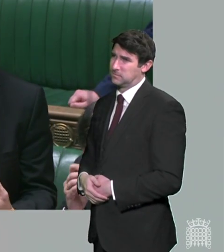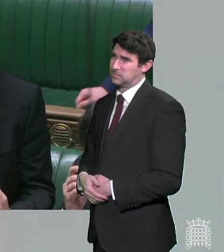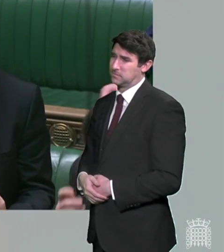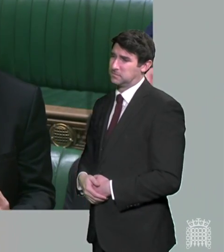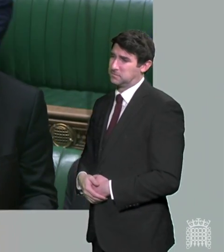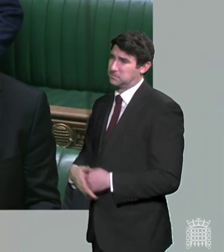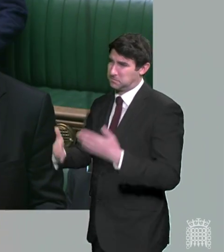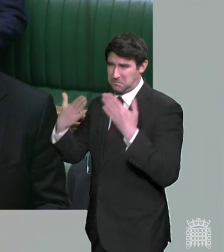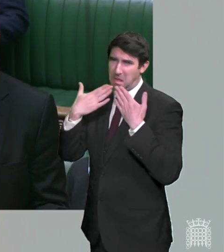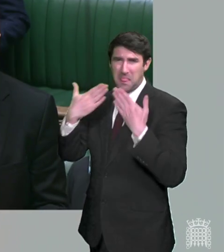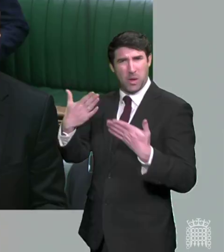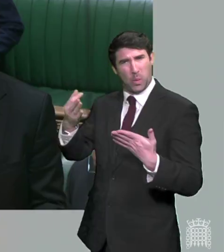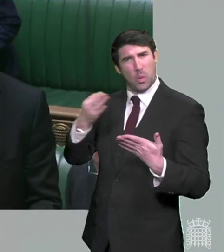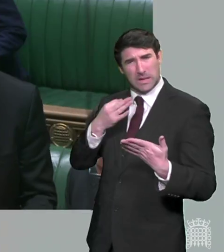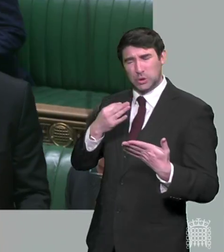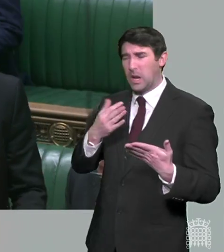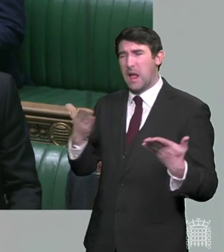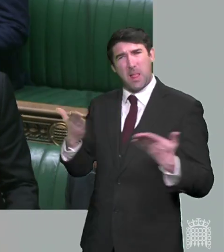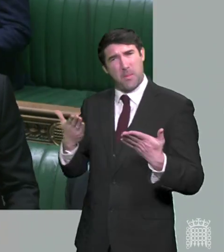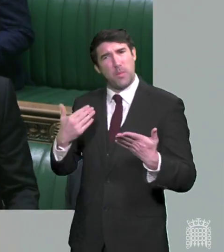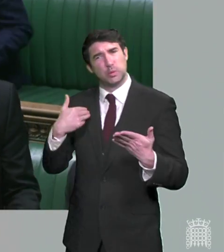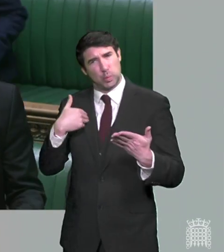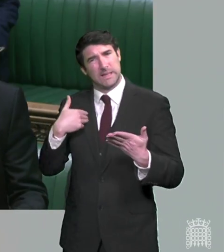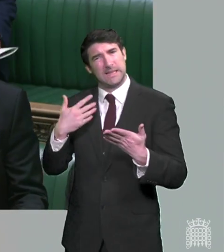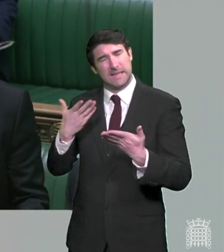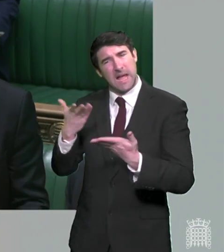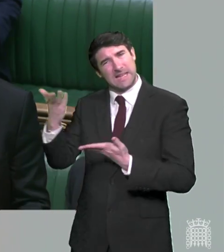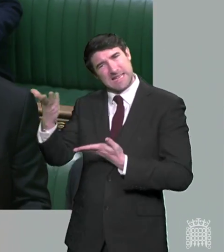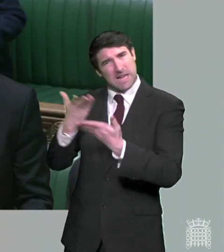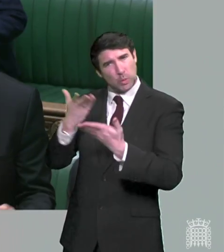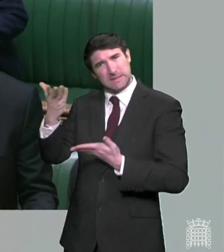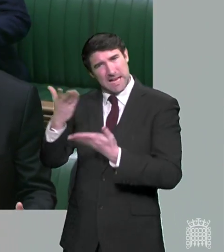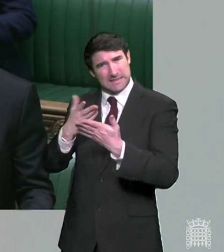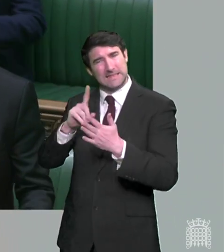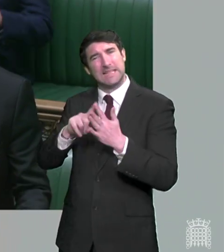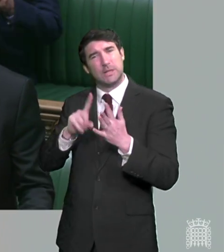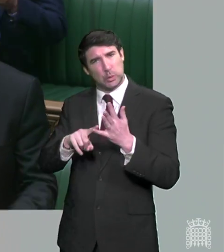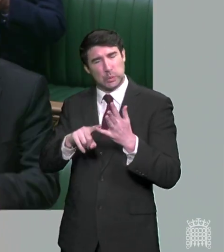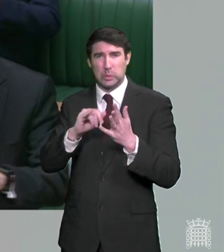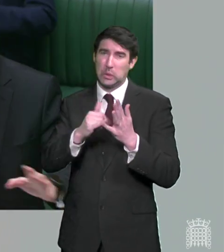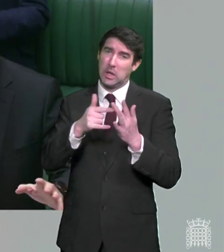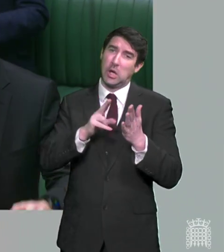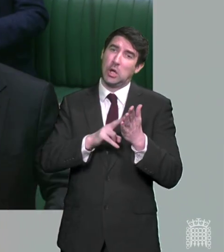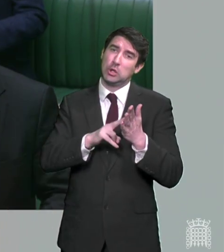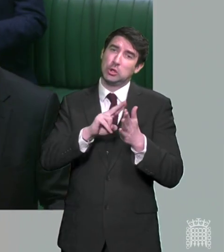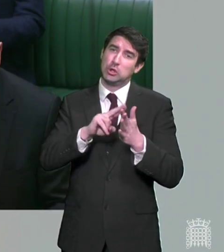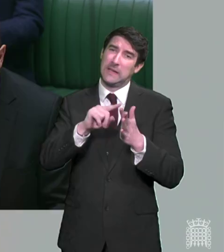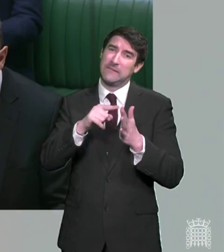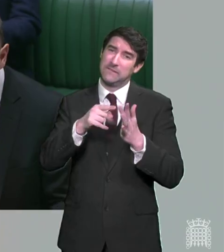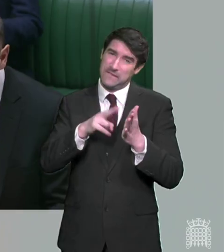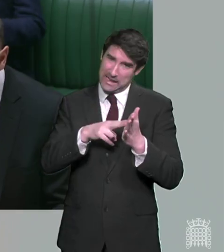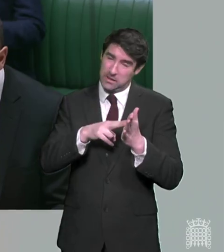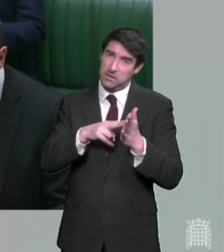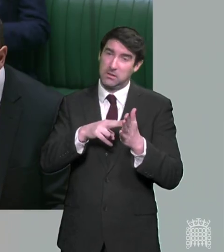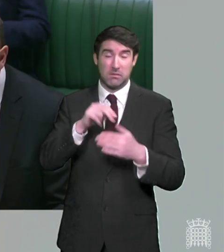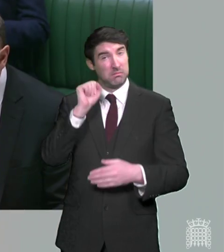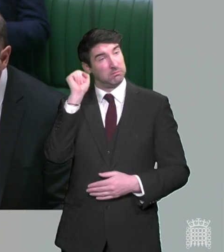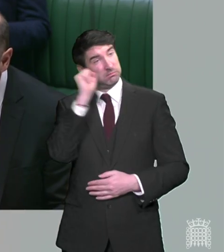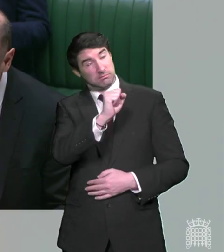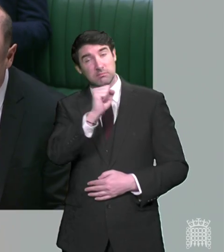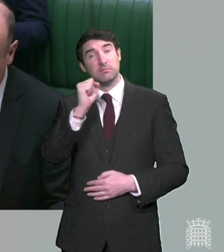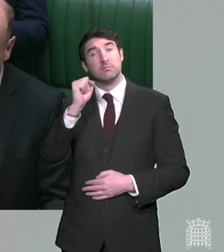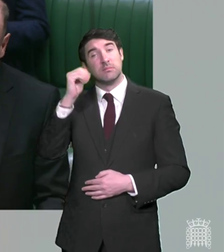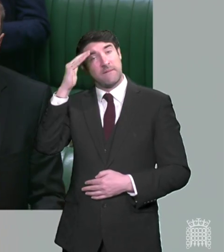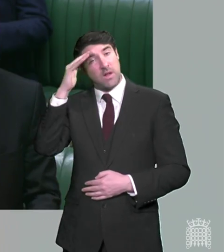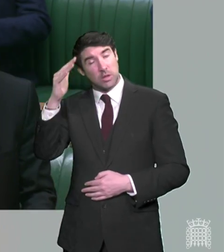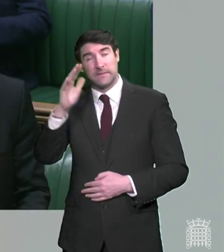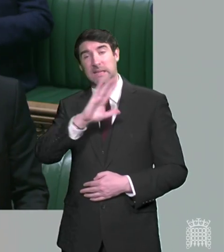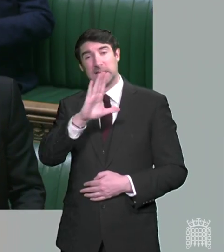We are negotiating at this point in time on the protocol with the European Union, and Sinn Féin are a one-Ireland party.